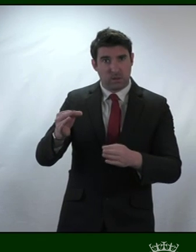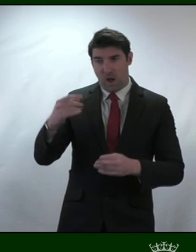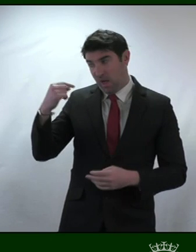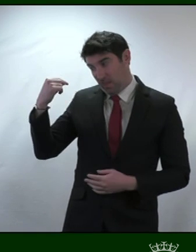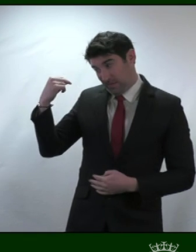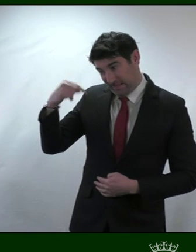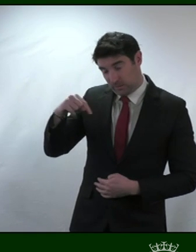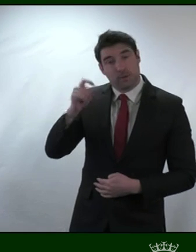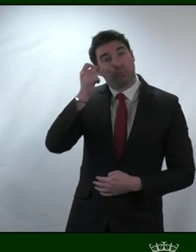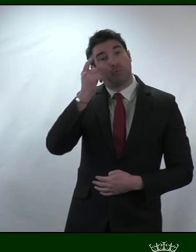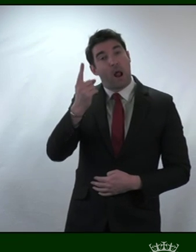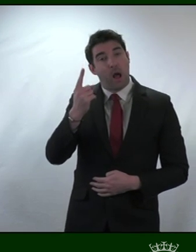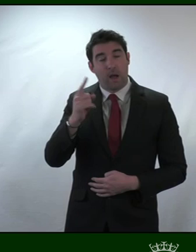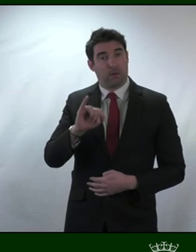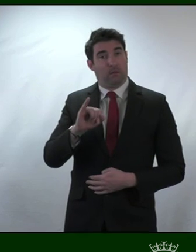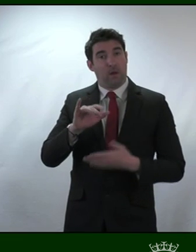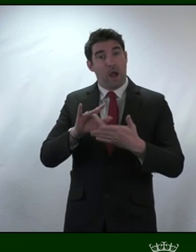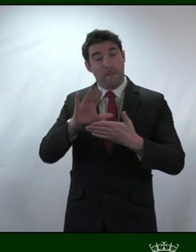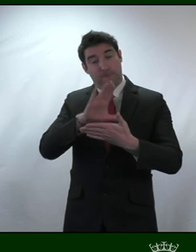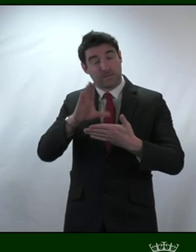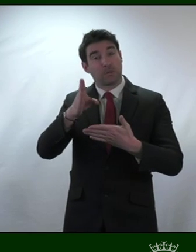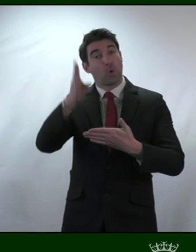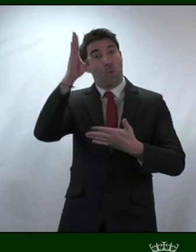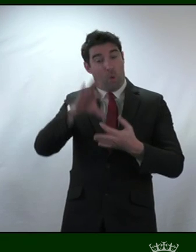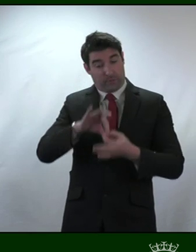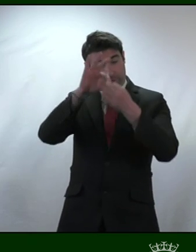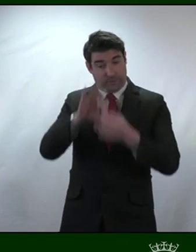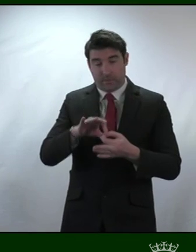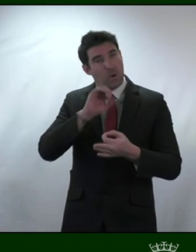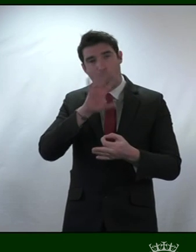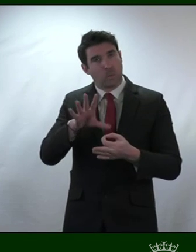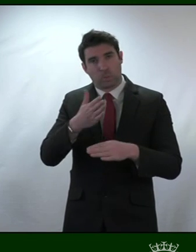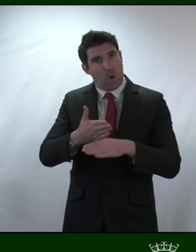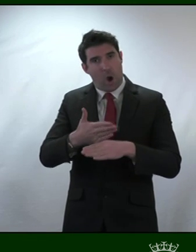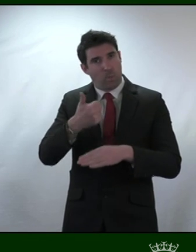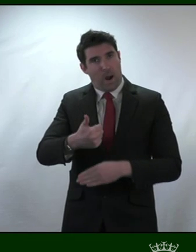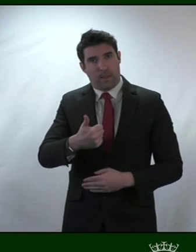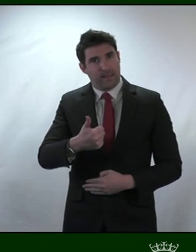That will not deliver the connectivity or the economic uplift that the midlands and the north need.